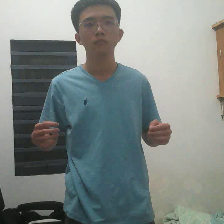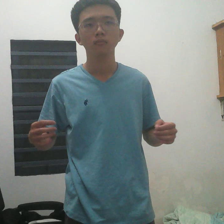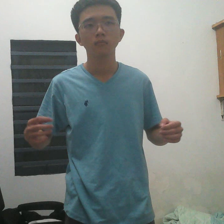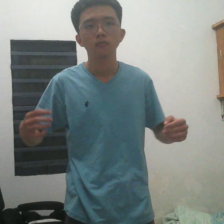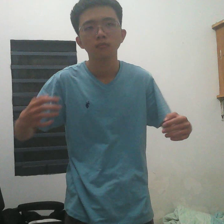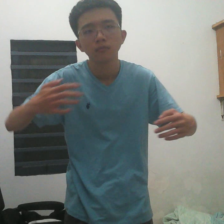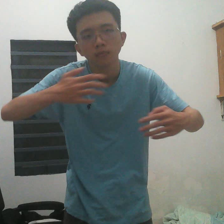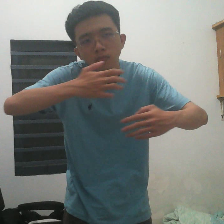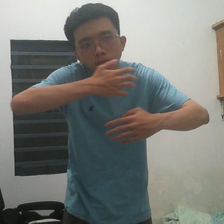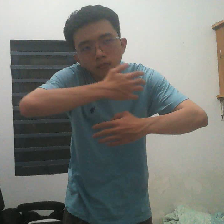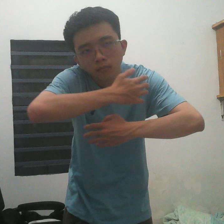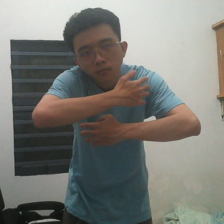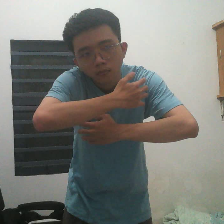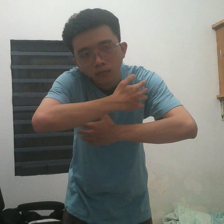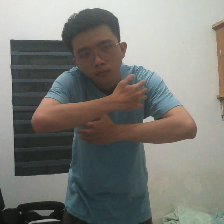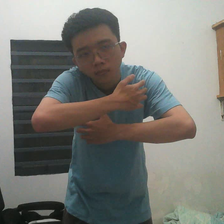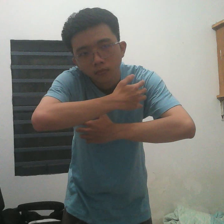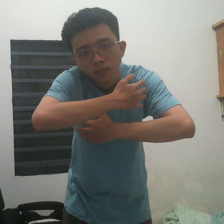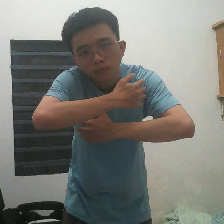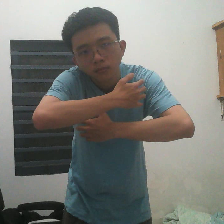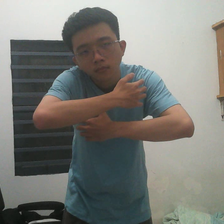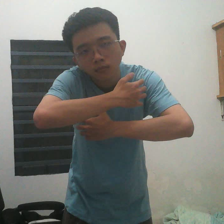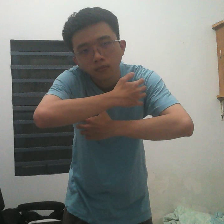om